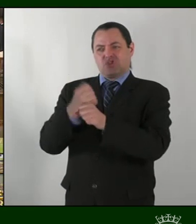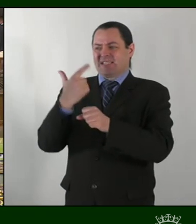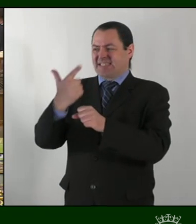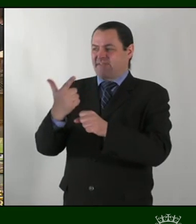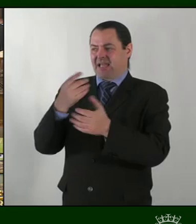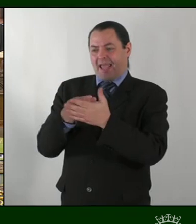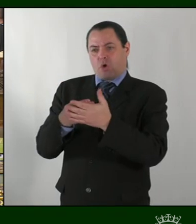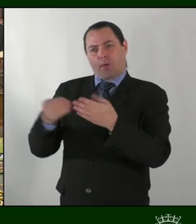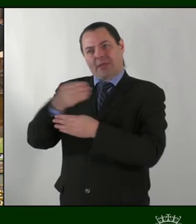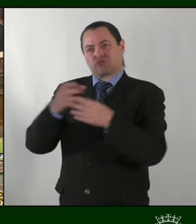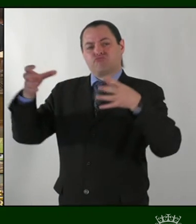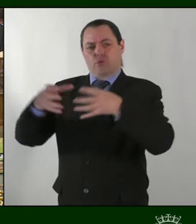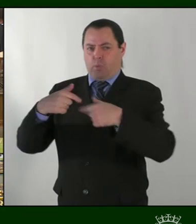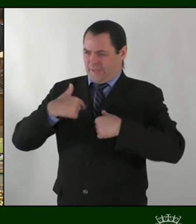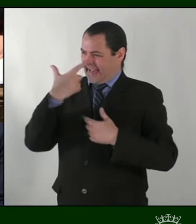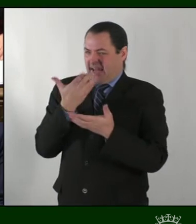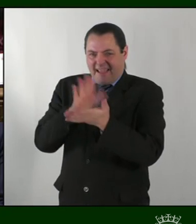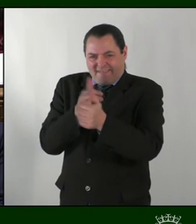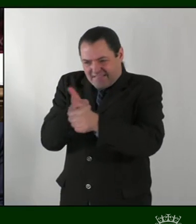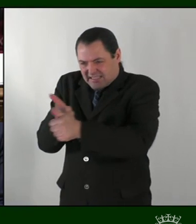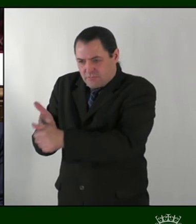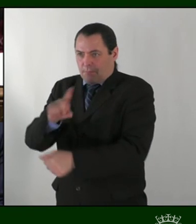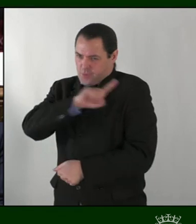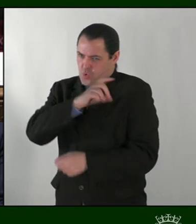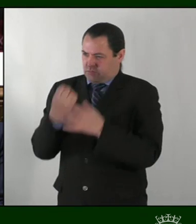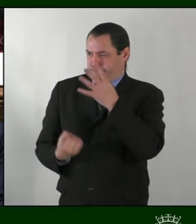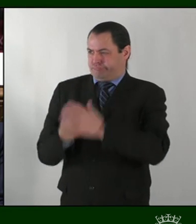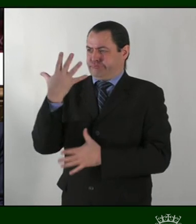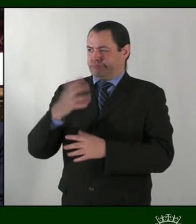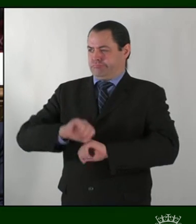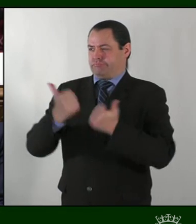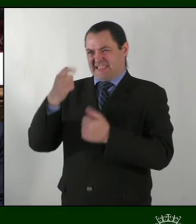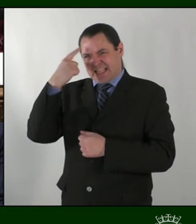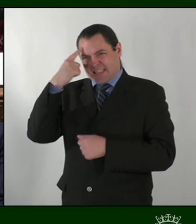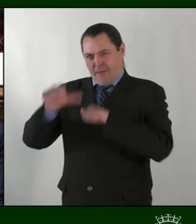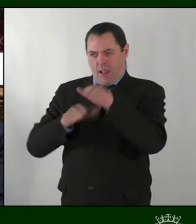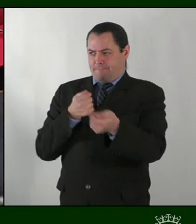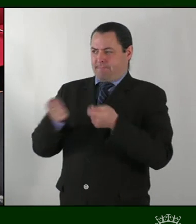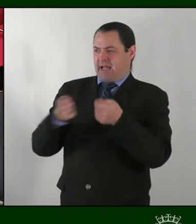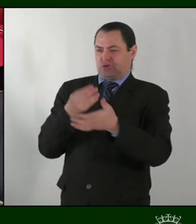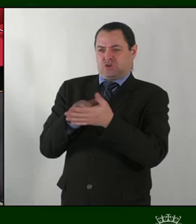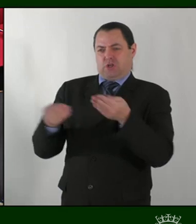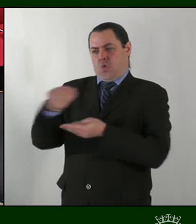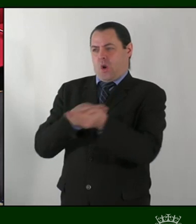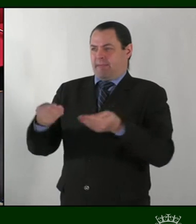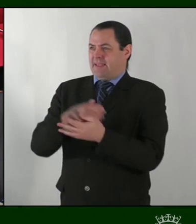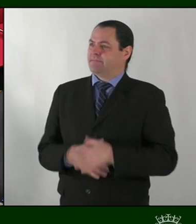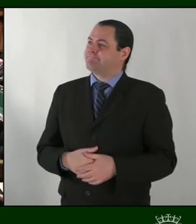We are able to make those investments in early years precisely because of our sensible management of the economy.